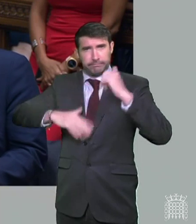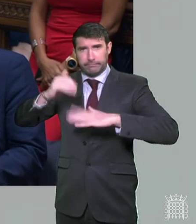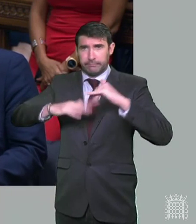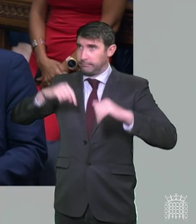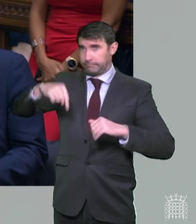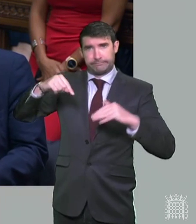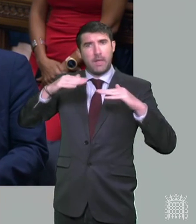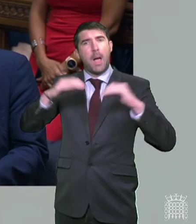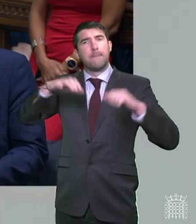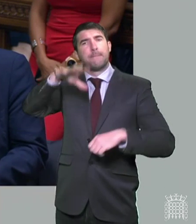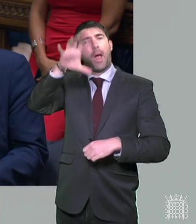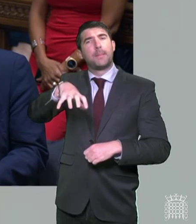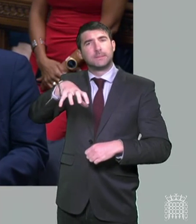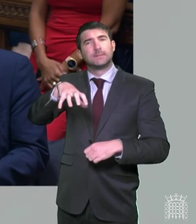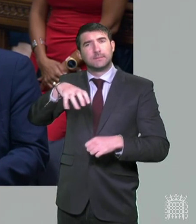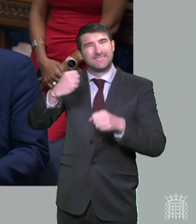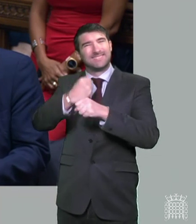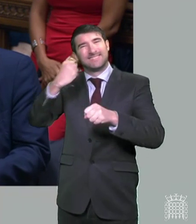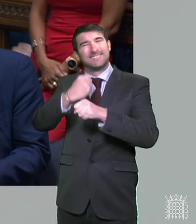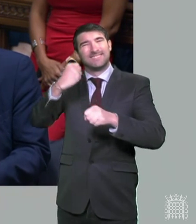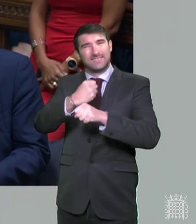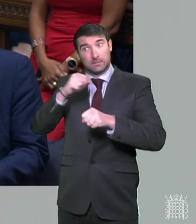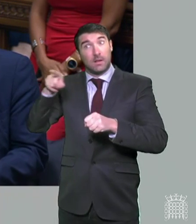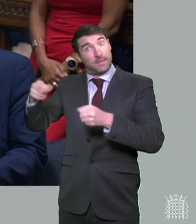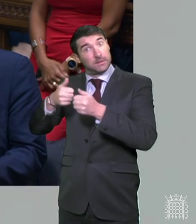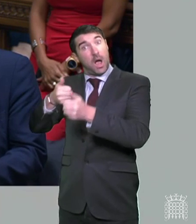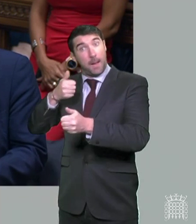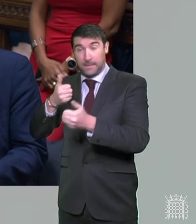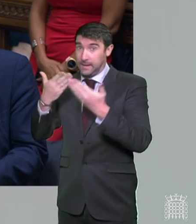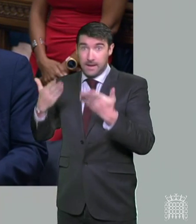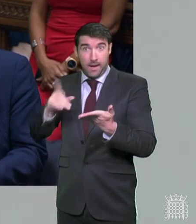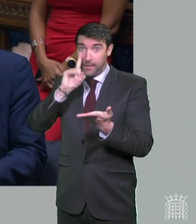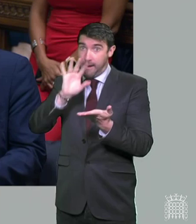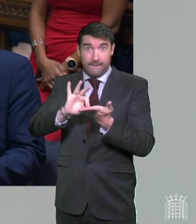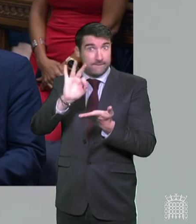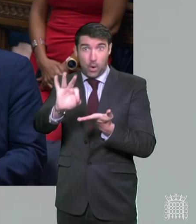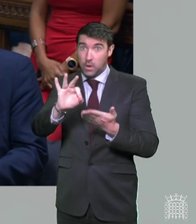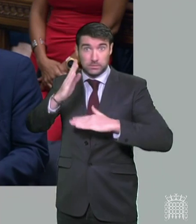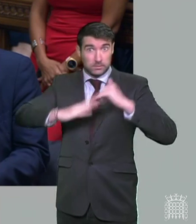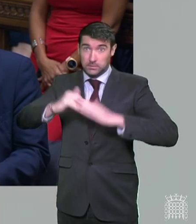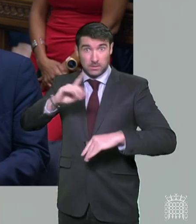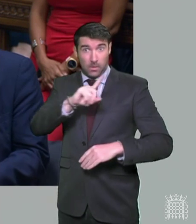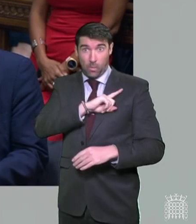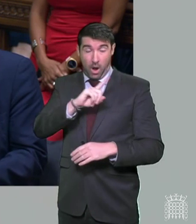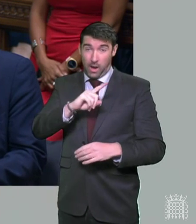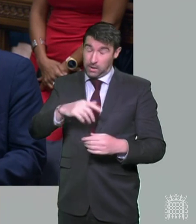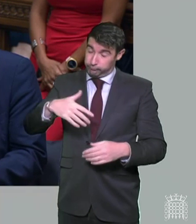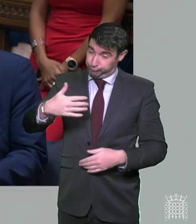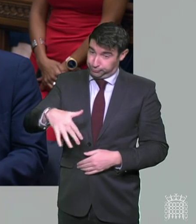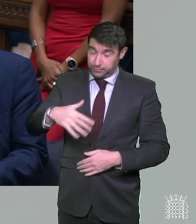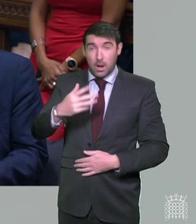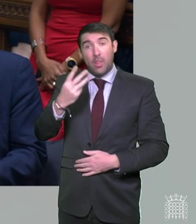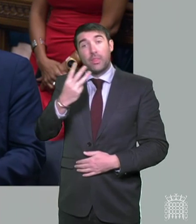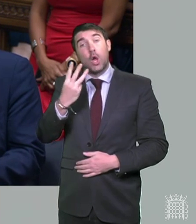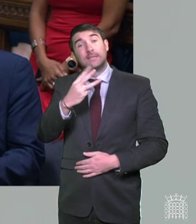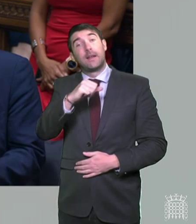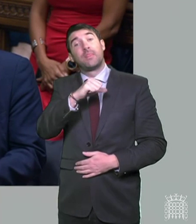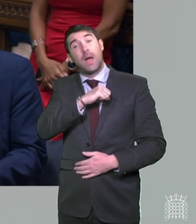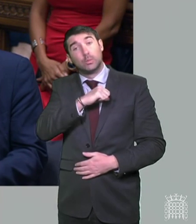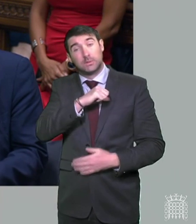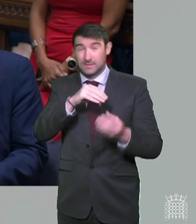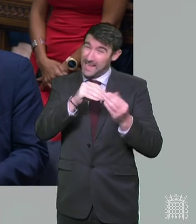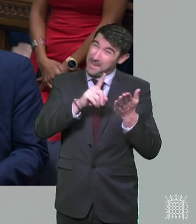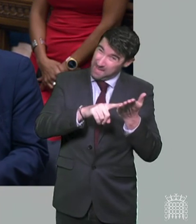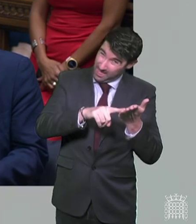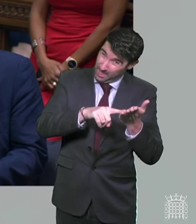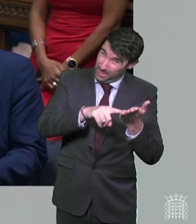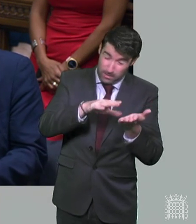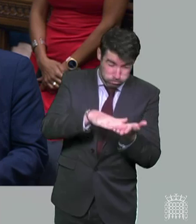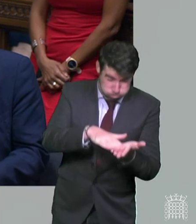Without the protection of an energy price cap, this specialist SME is witnessing unaffordable costs, with bills rising from £13,000 to £120,000 per month.